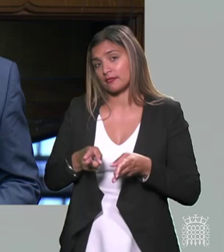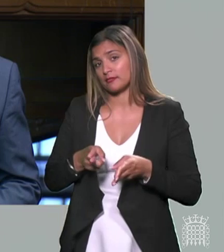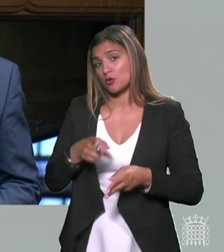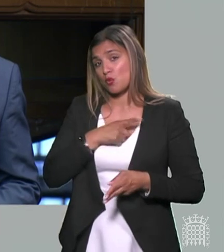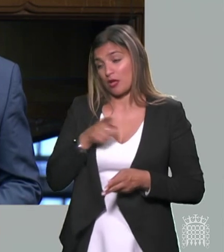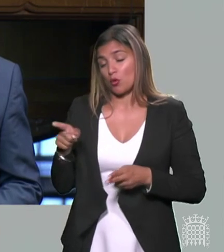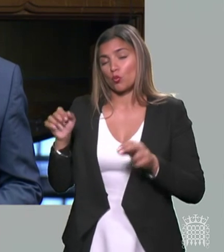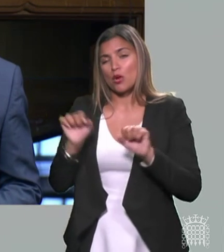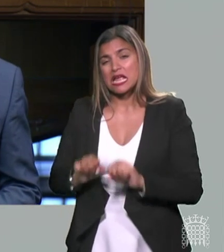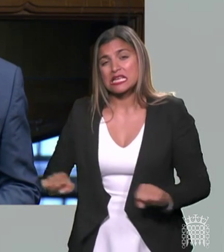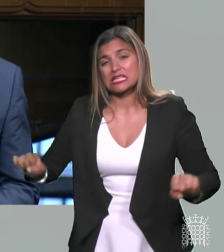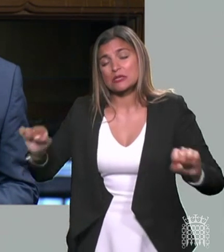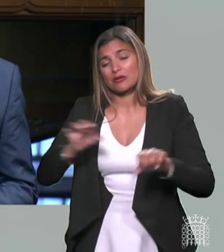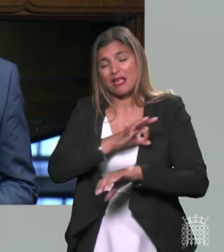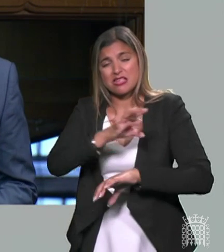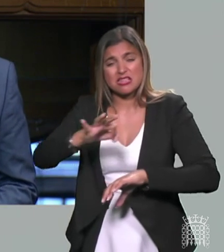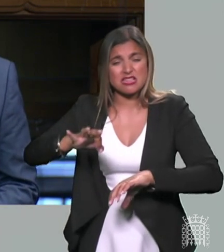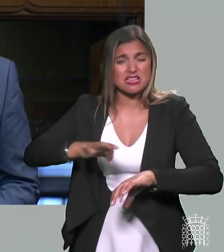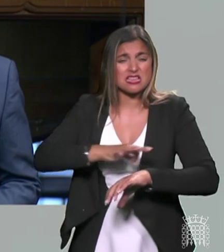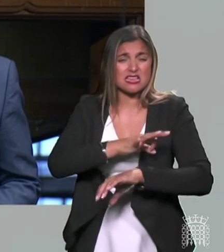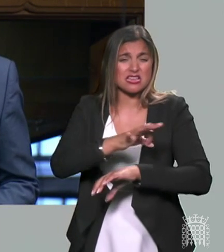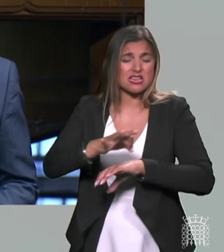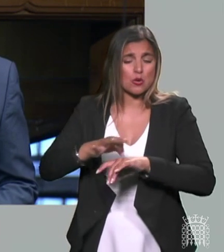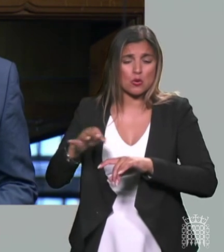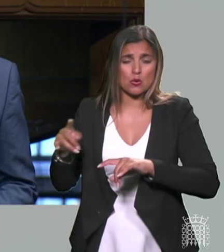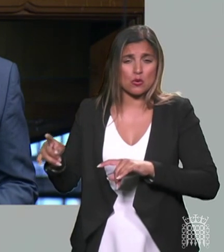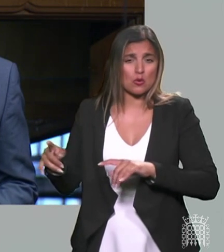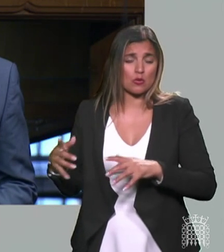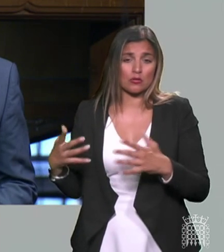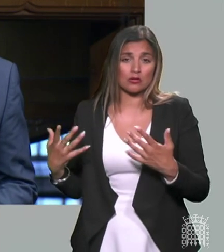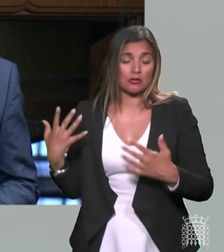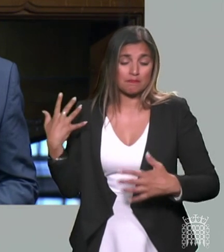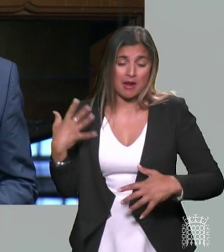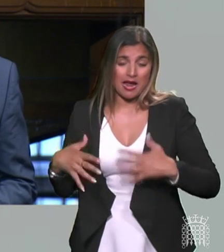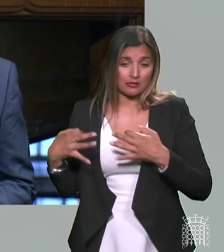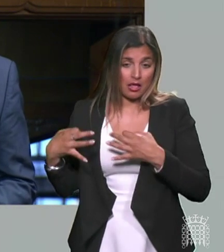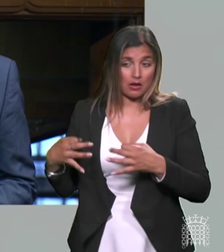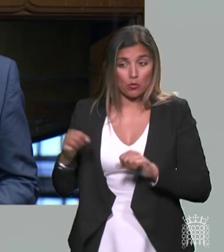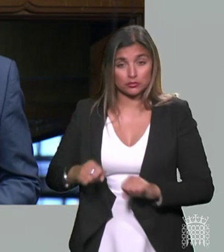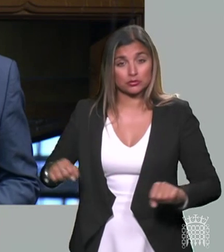hours for an ambulance—an excruciating and prolonged delay.